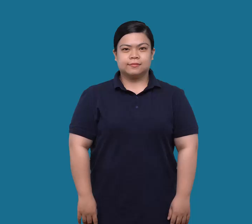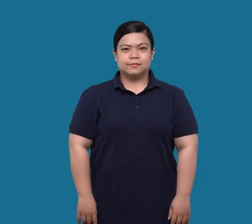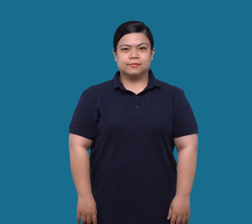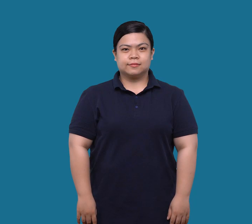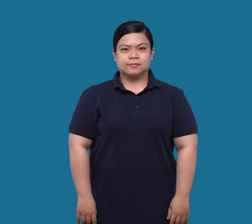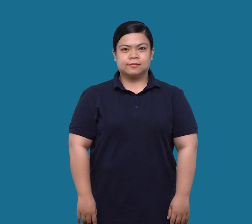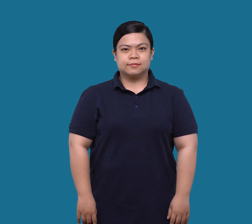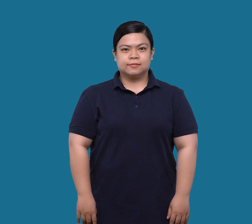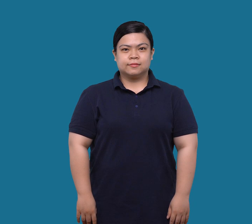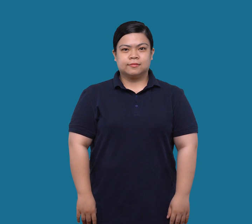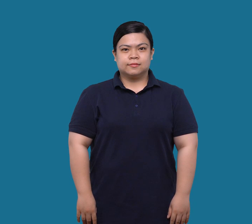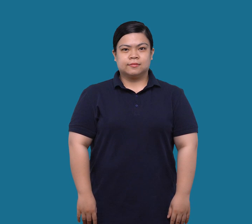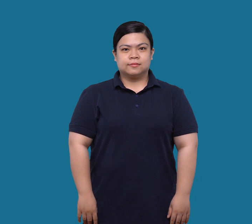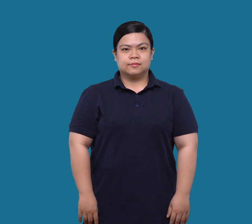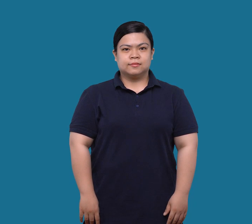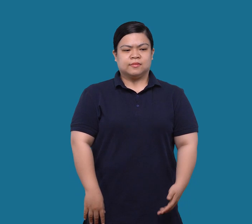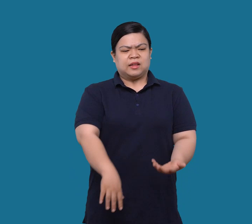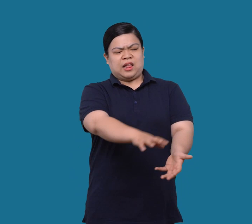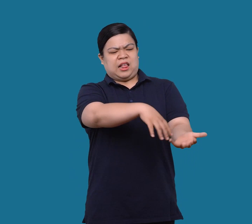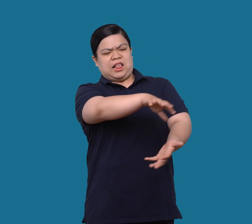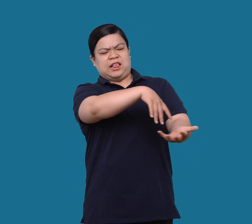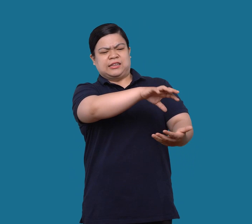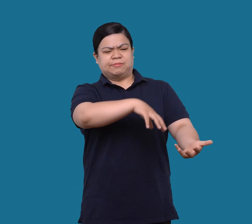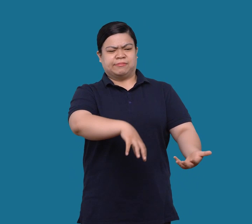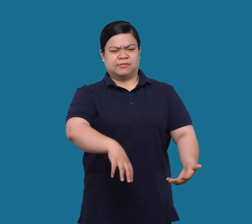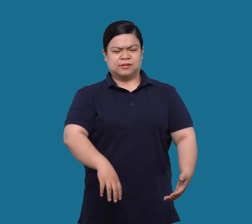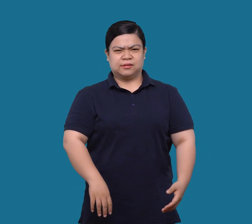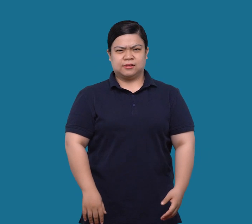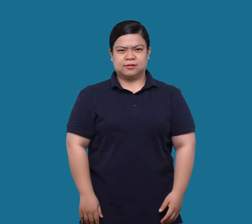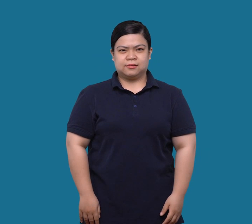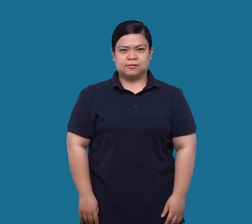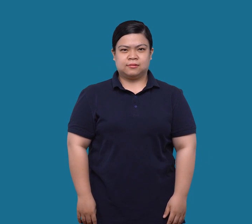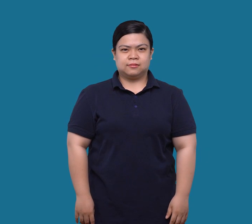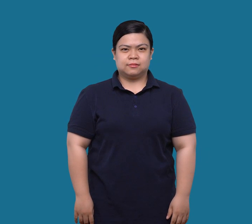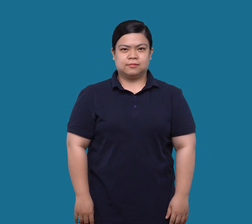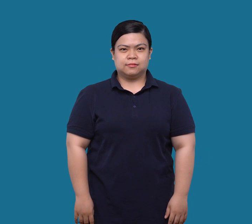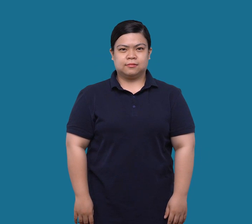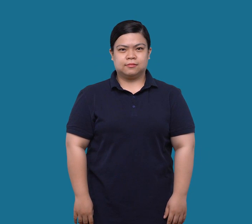rắc rối